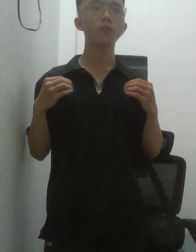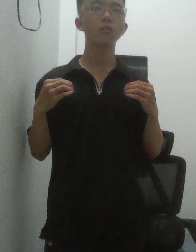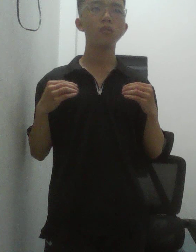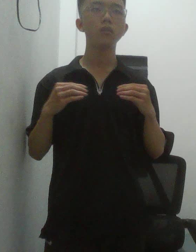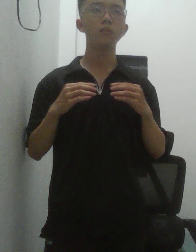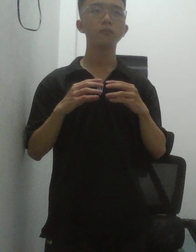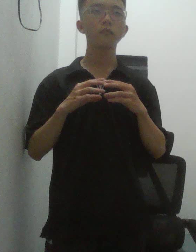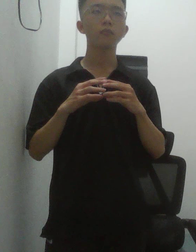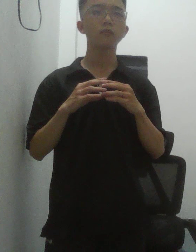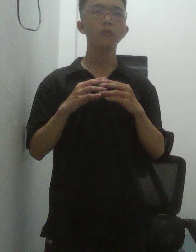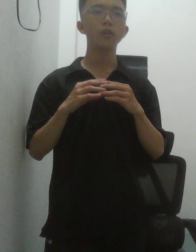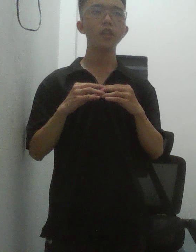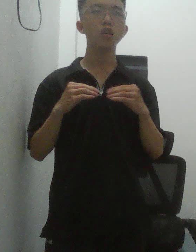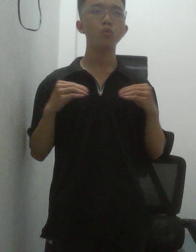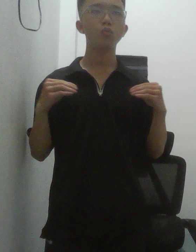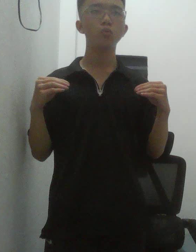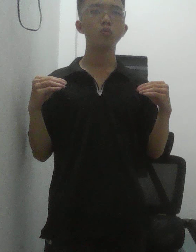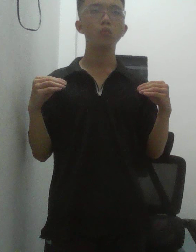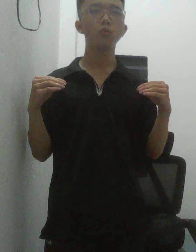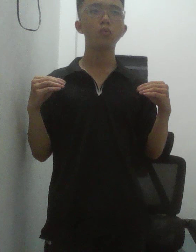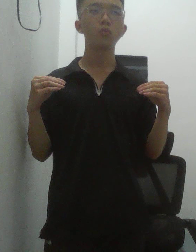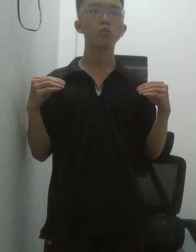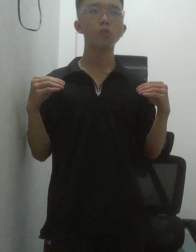nhieu